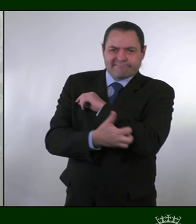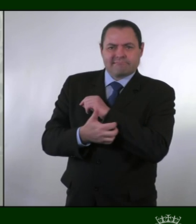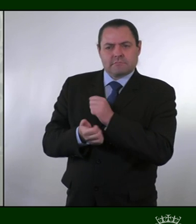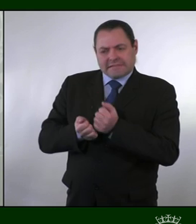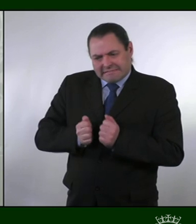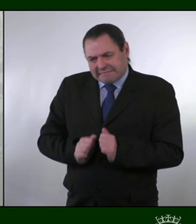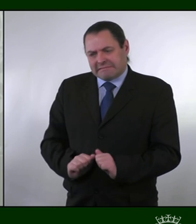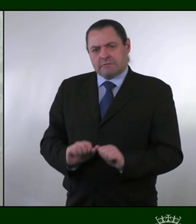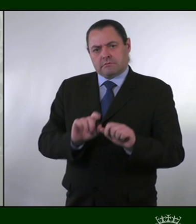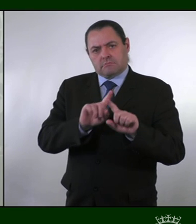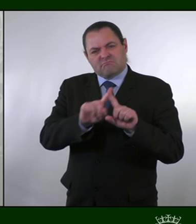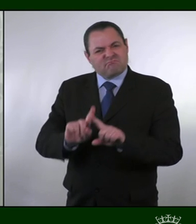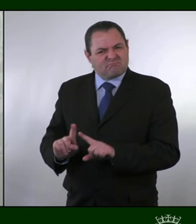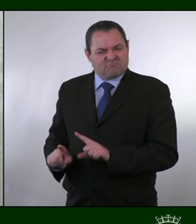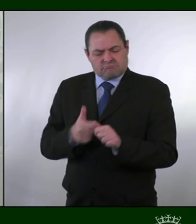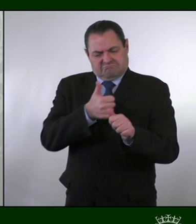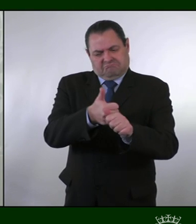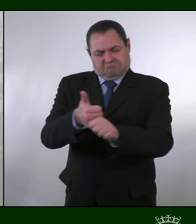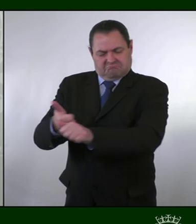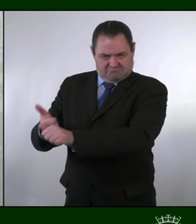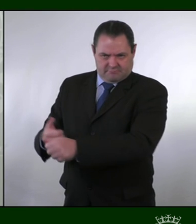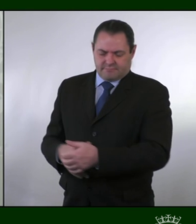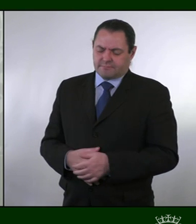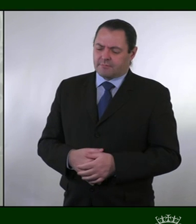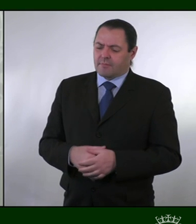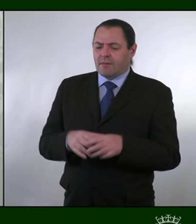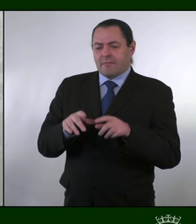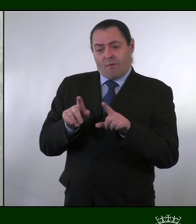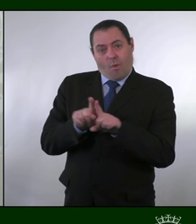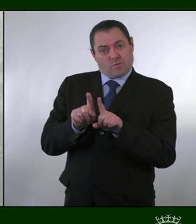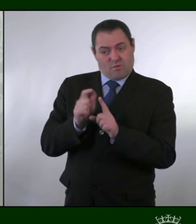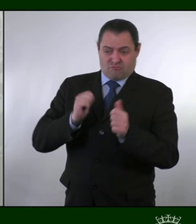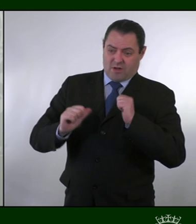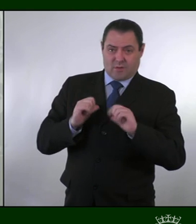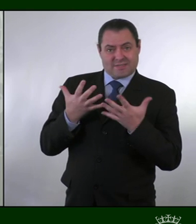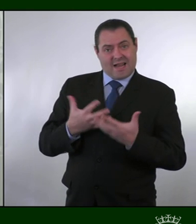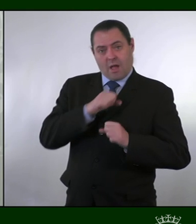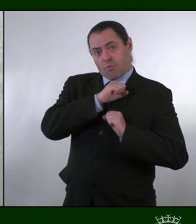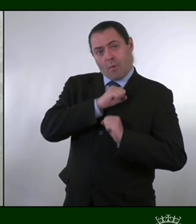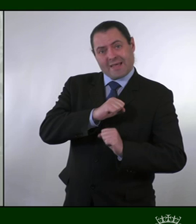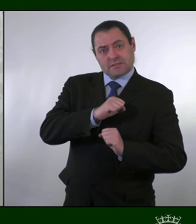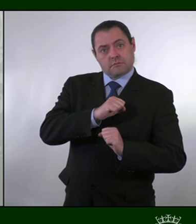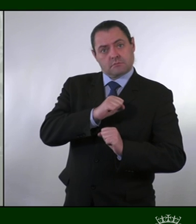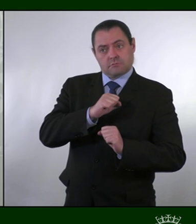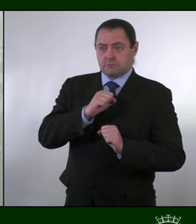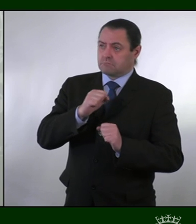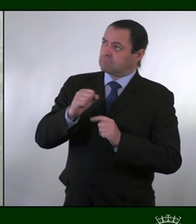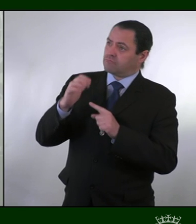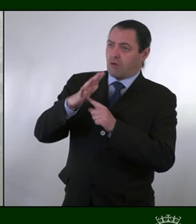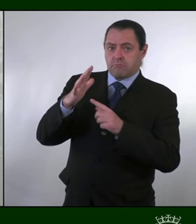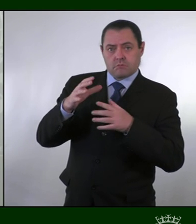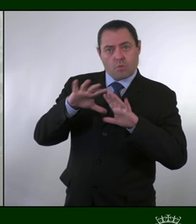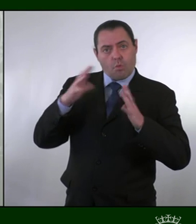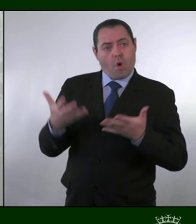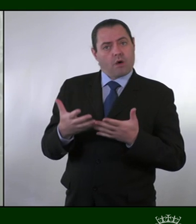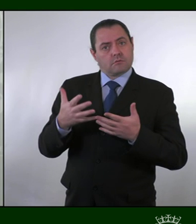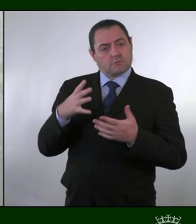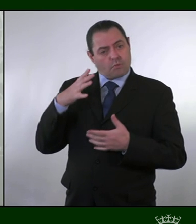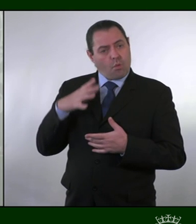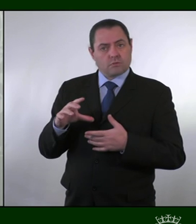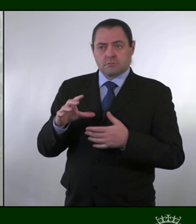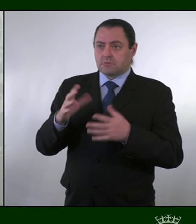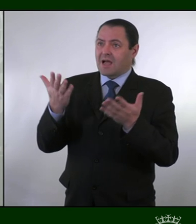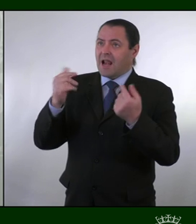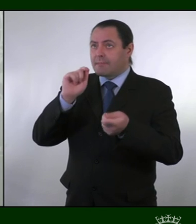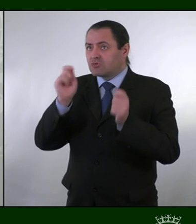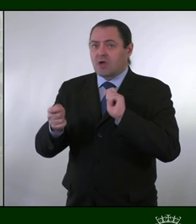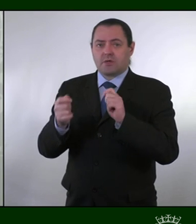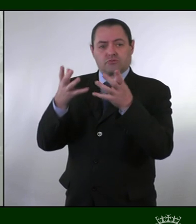I think they can be even prouder of the commitment that we are now making, leading the world to tackle the threat of climate change.